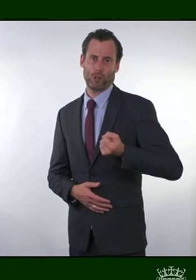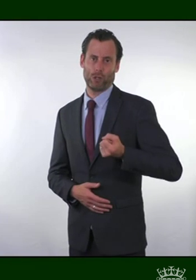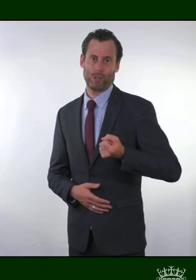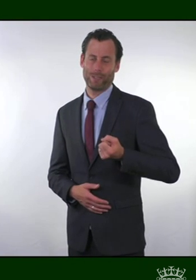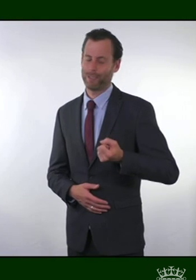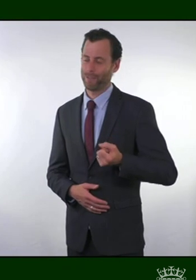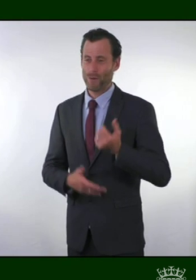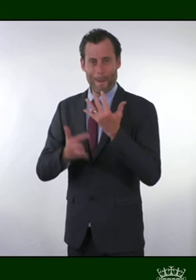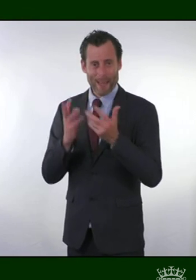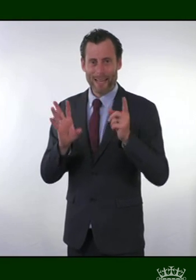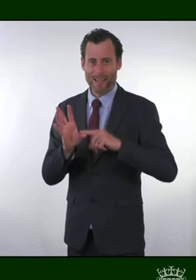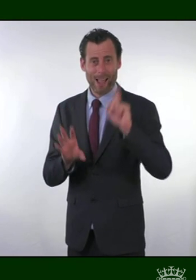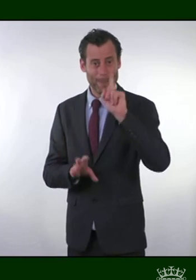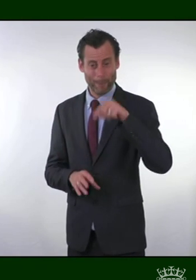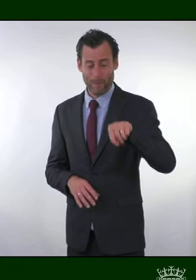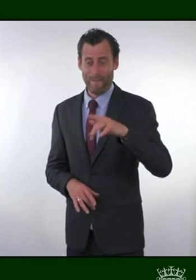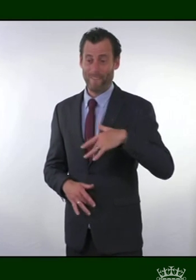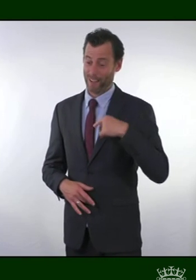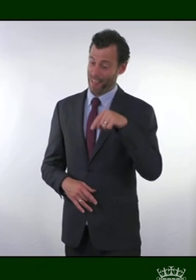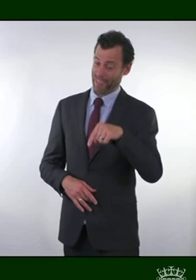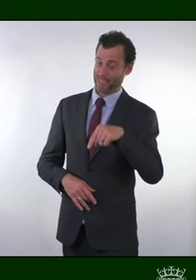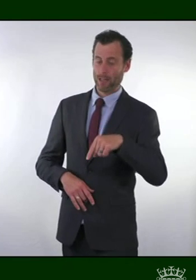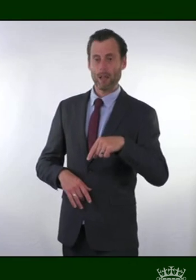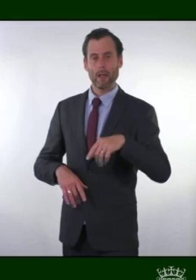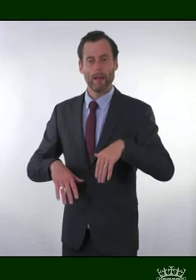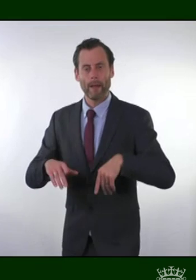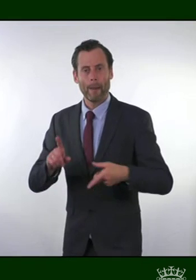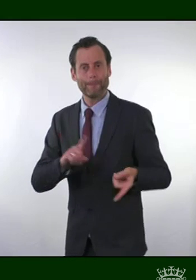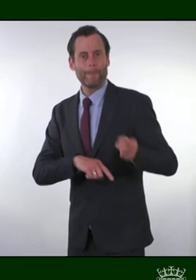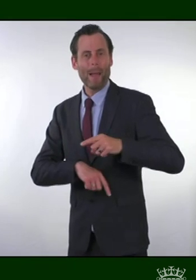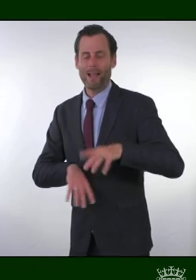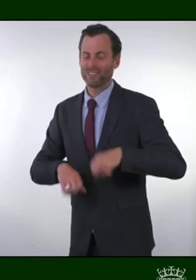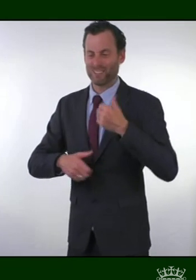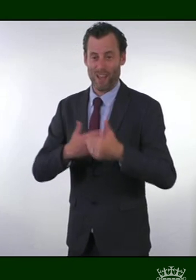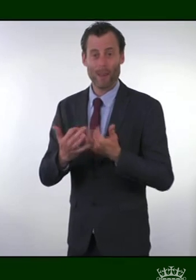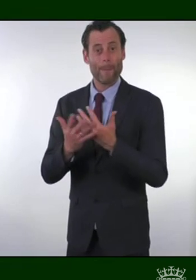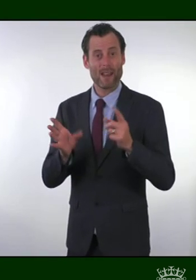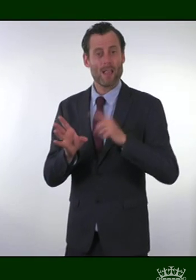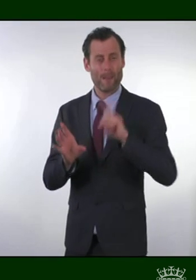For many of those young people, it will be not so much a kick-start as a kick in the teeth to be told to go to work for so little money.